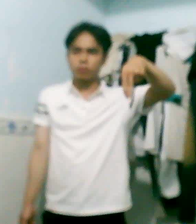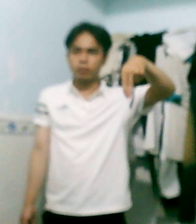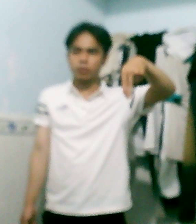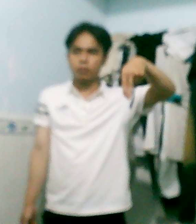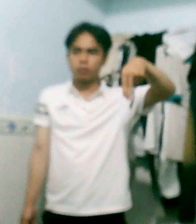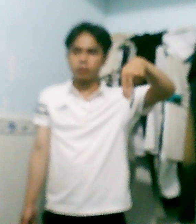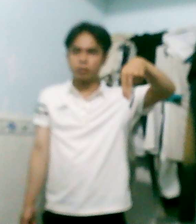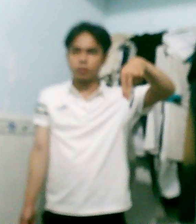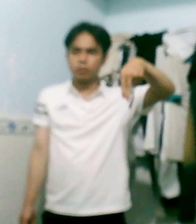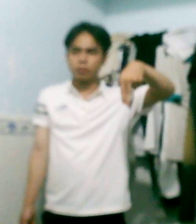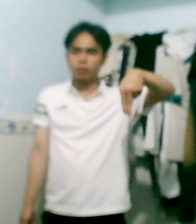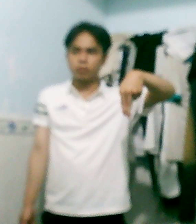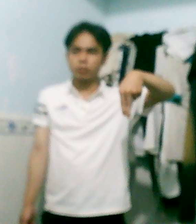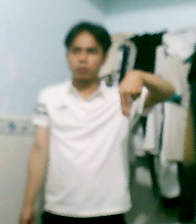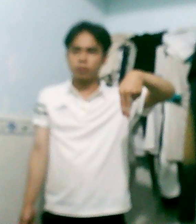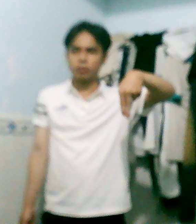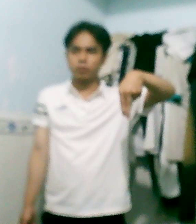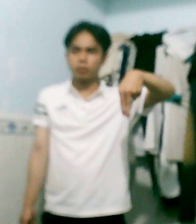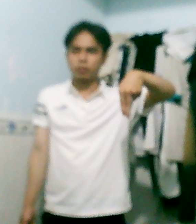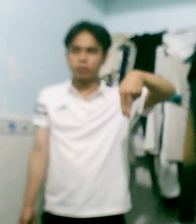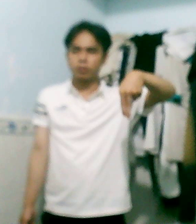n